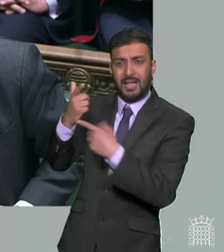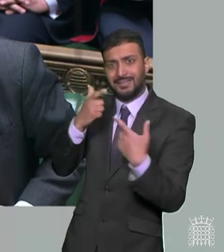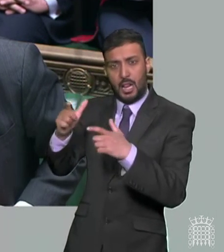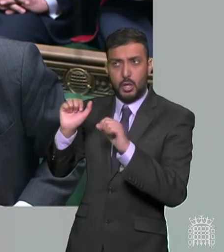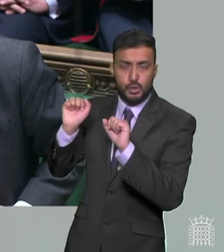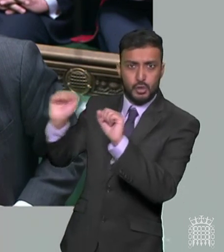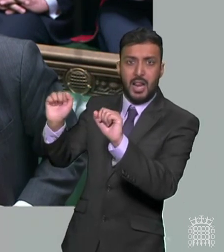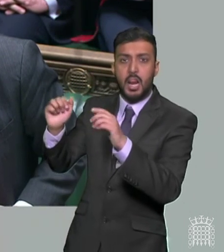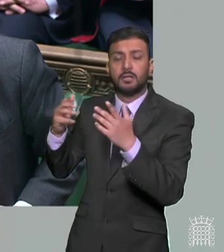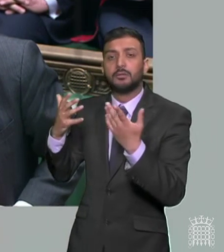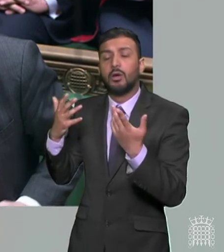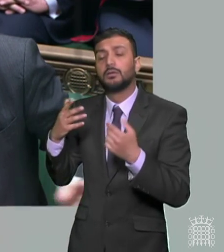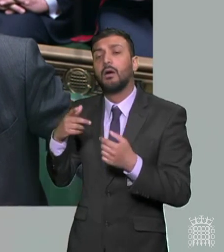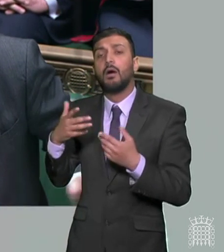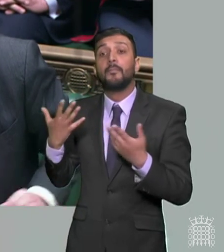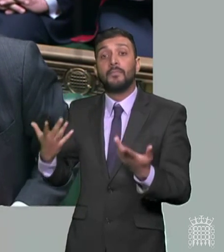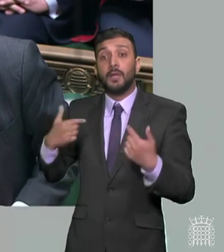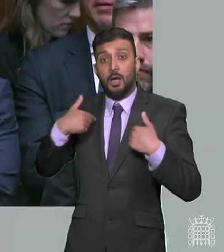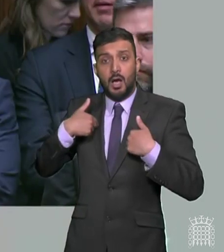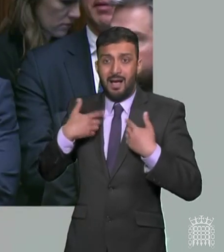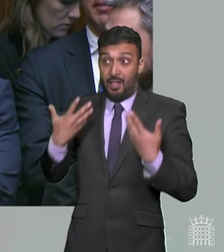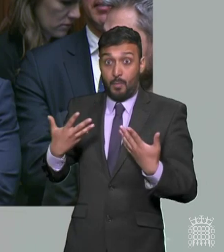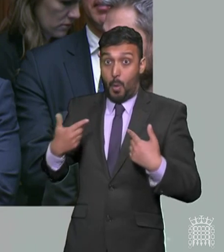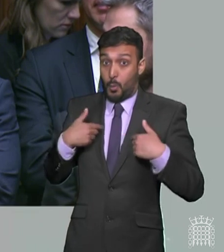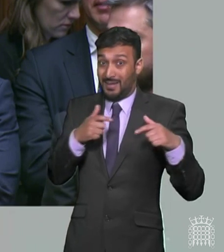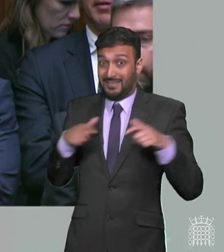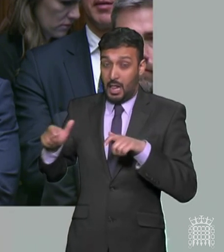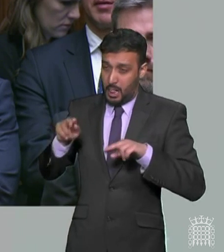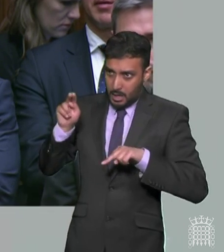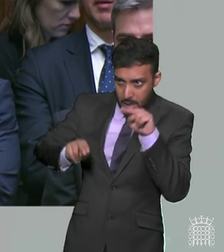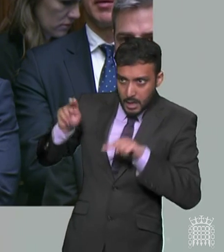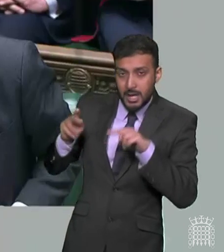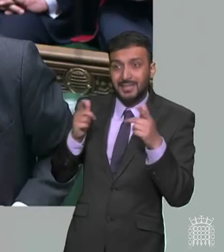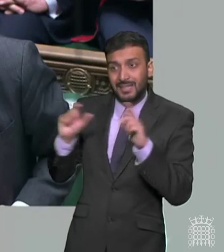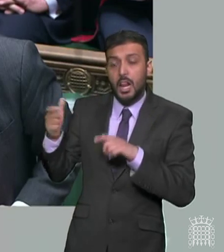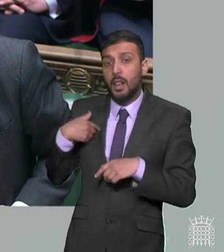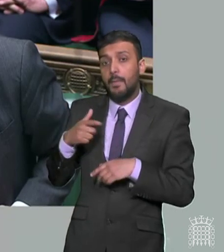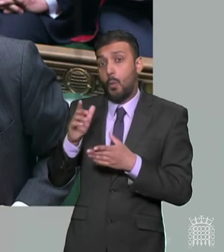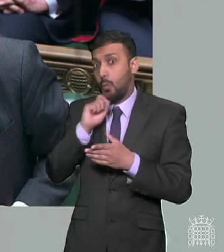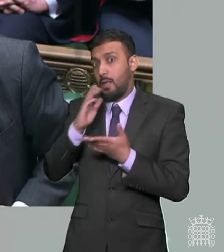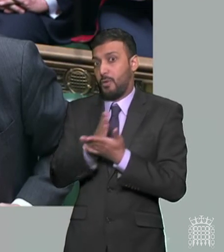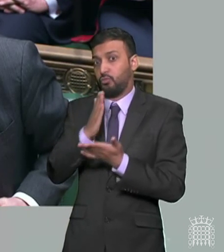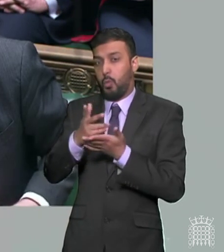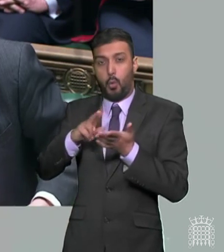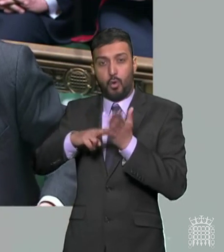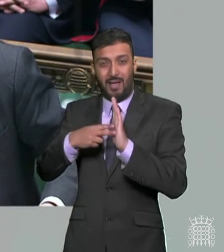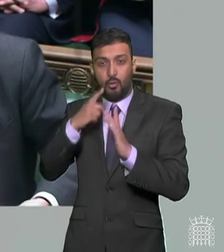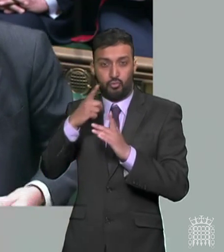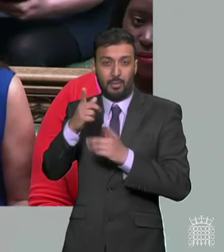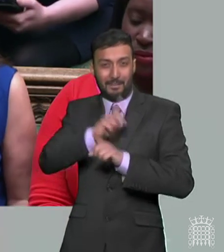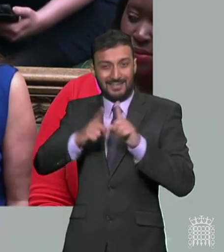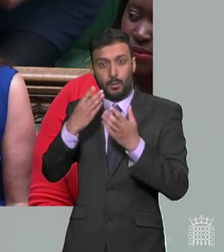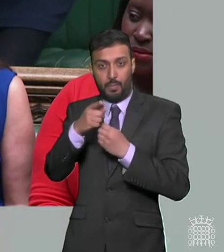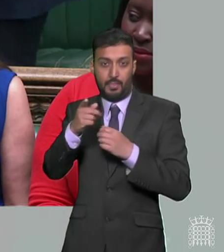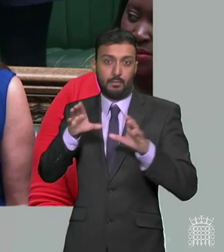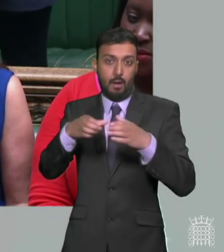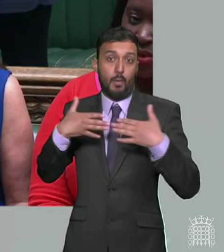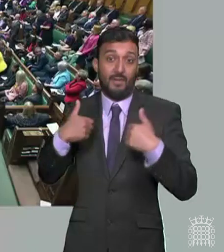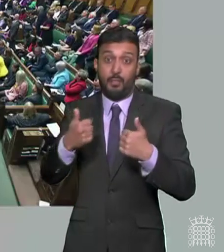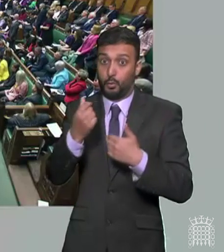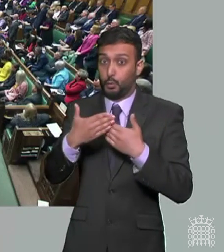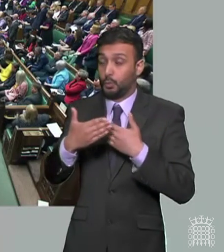On Evusheld, we are evaluating it at the moment, but I will ensure that she has a meeting as soon as possible with the Department of Health.